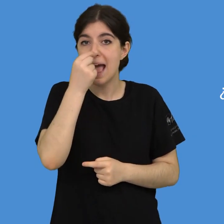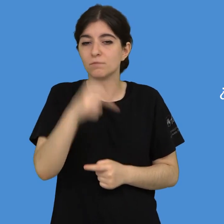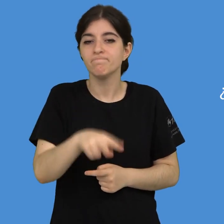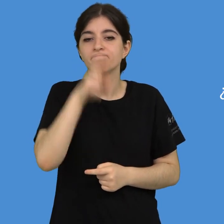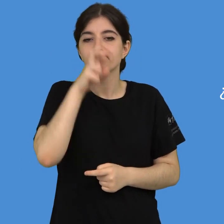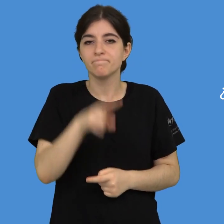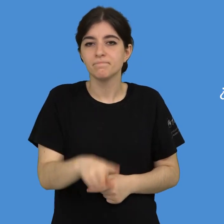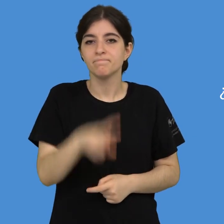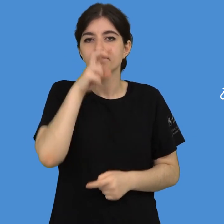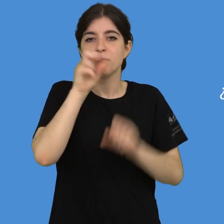respirar